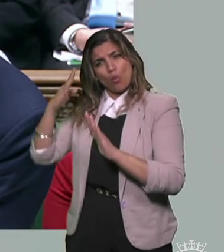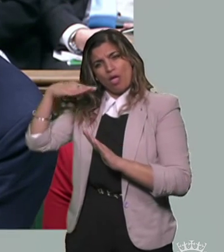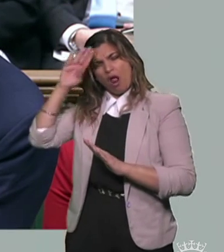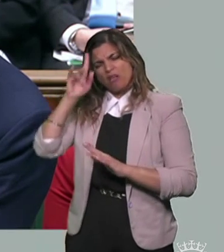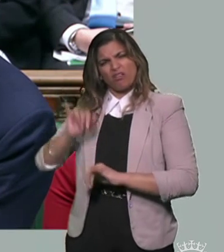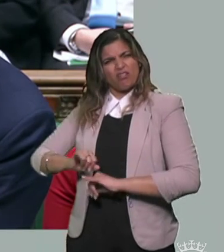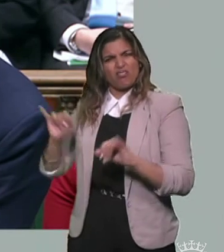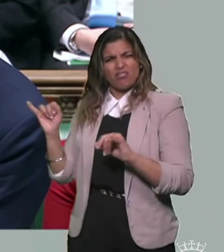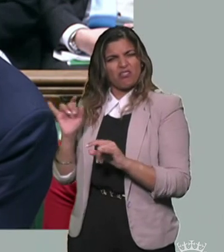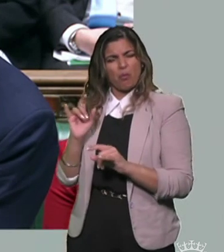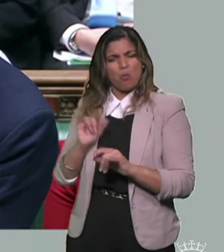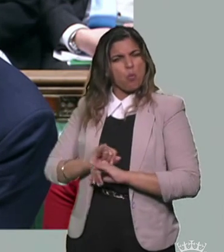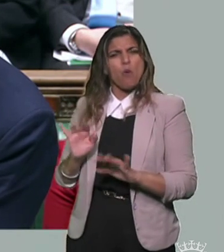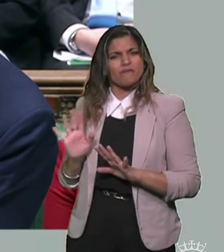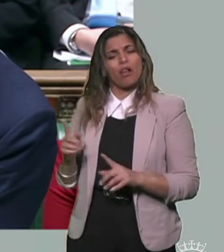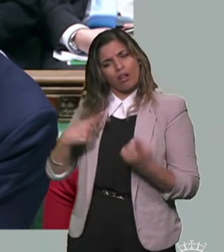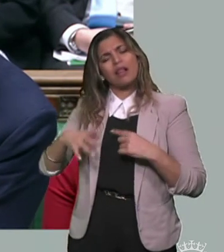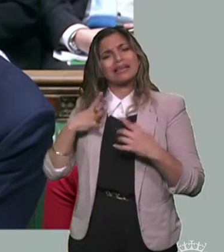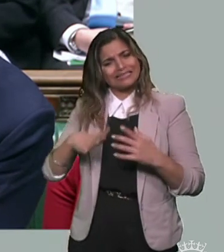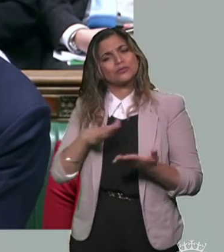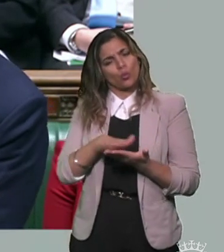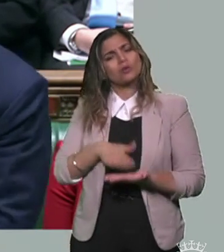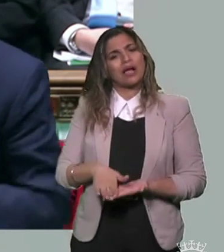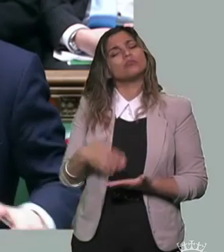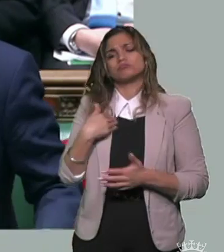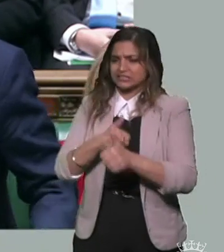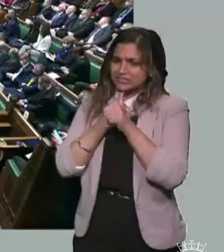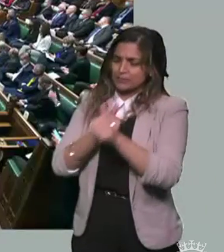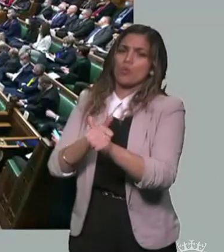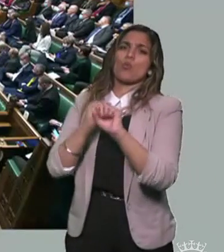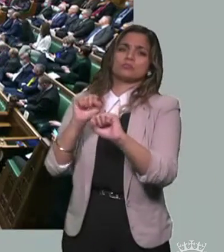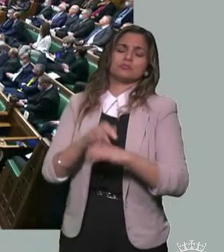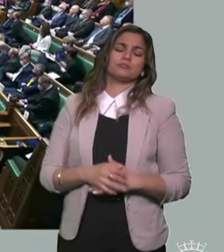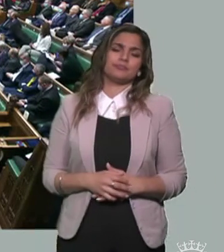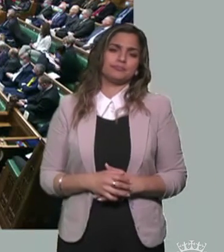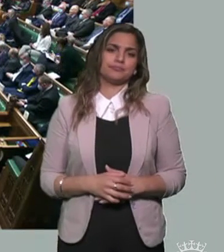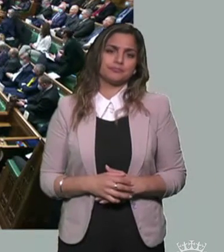We need to sort it out and I completely support what the right honourable Gentleman says.